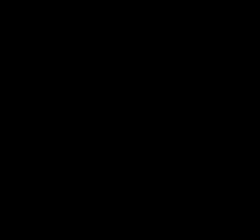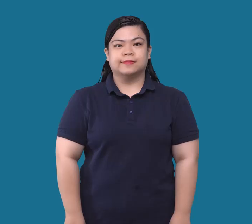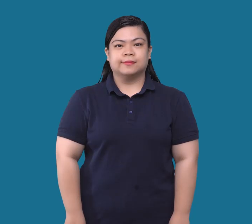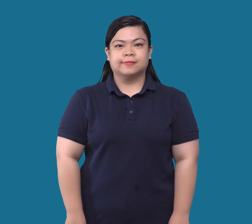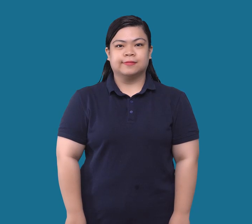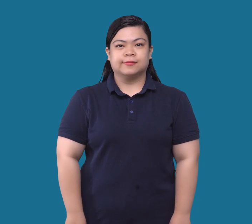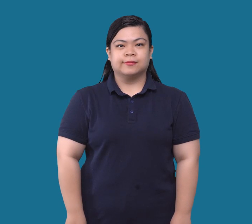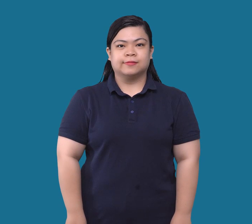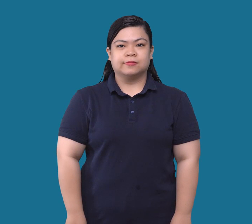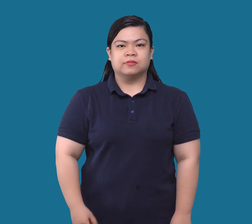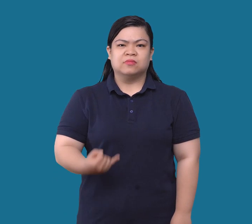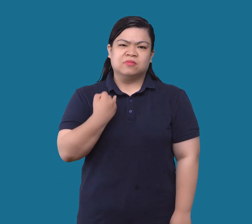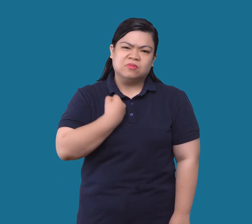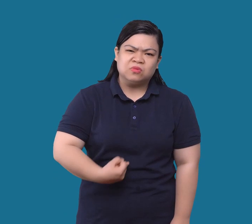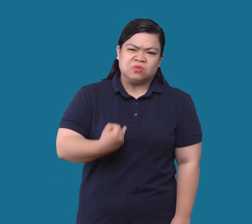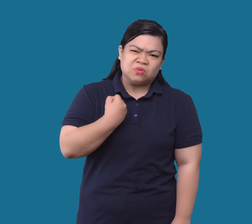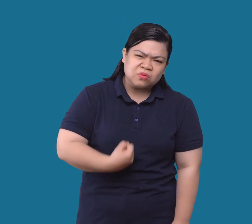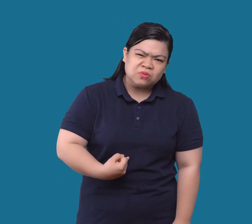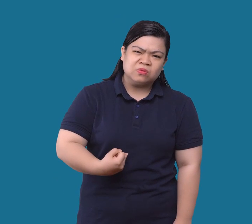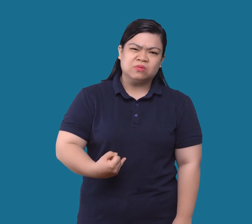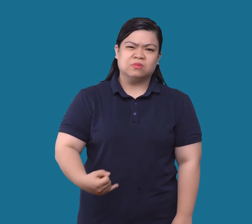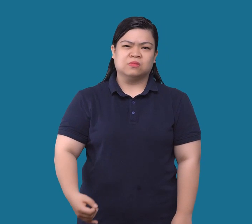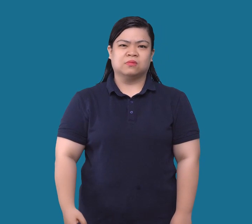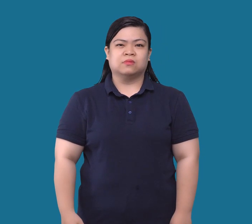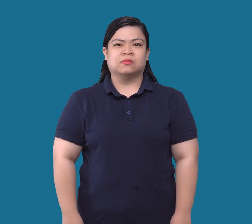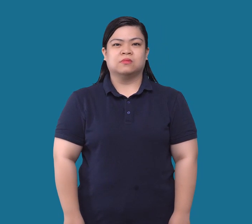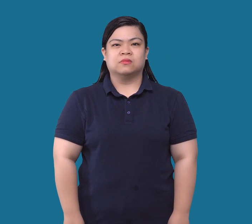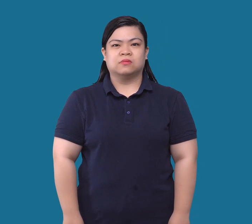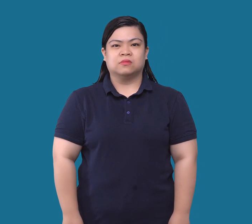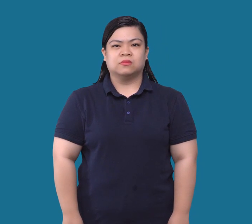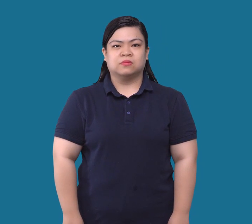thiệt thòi